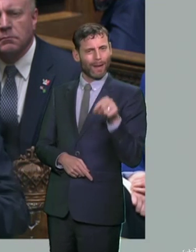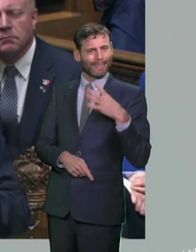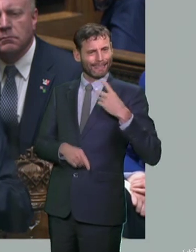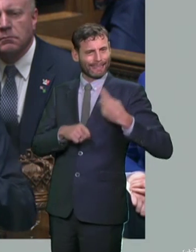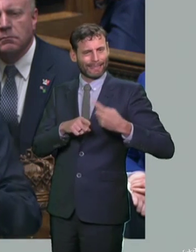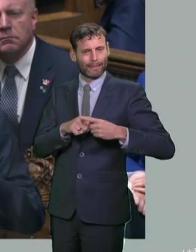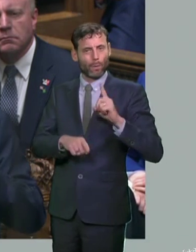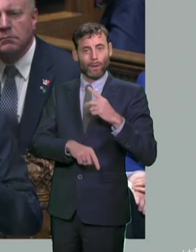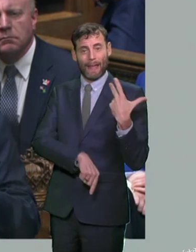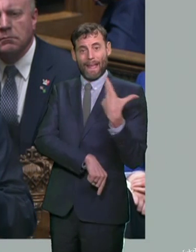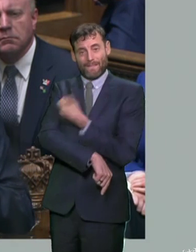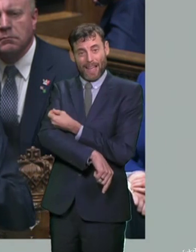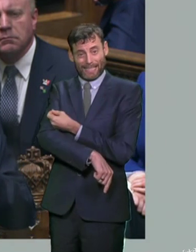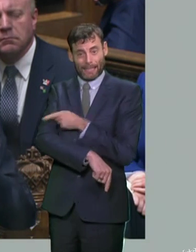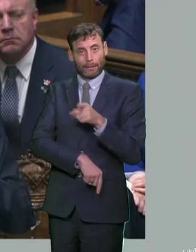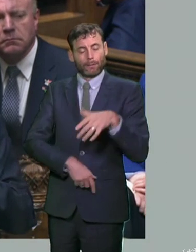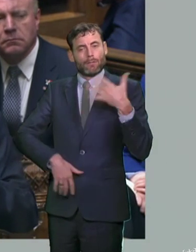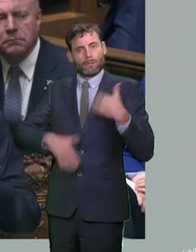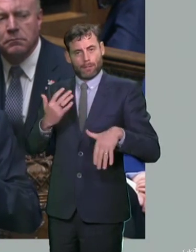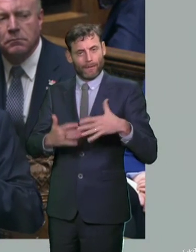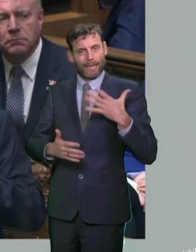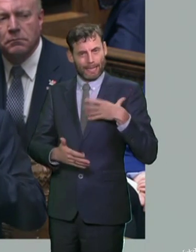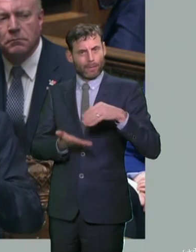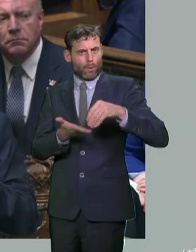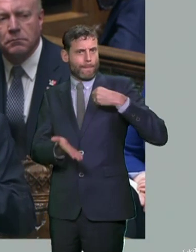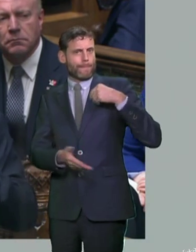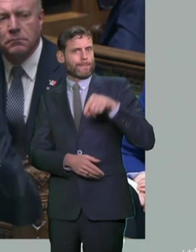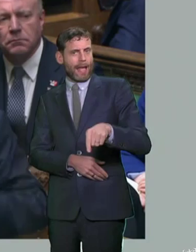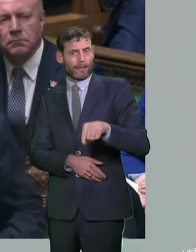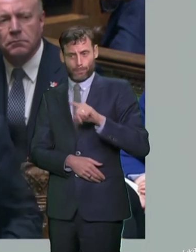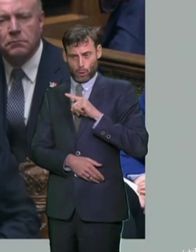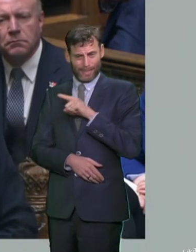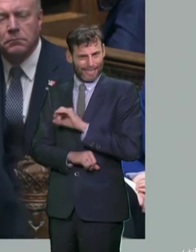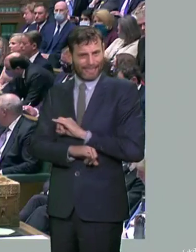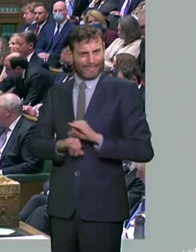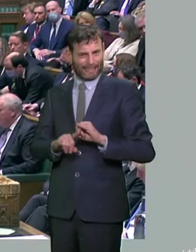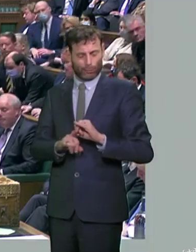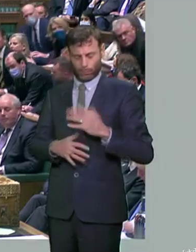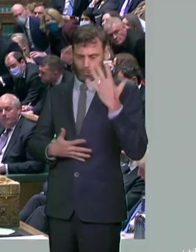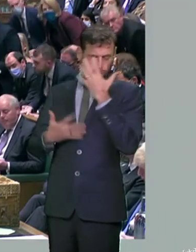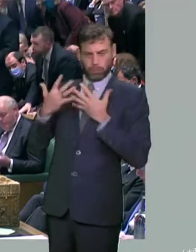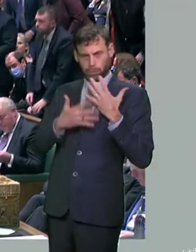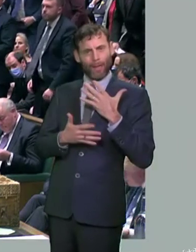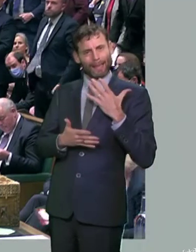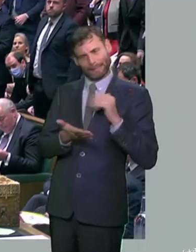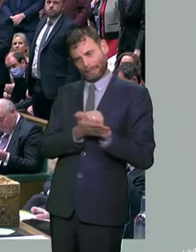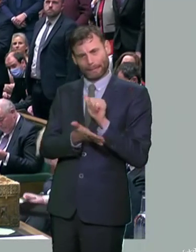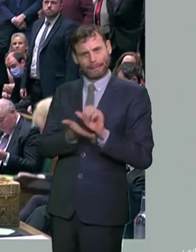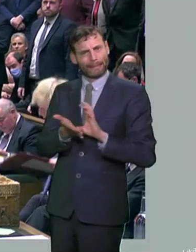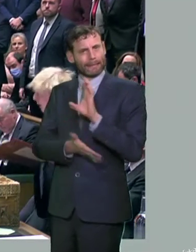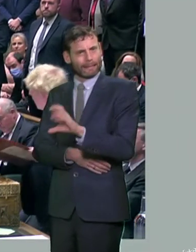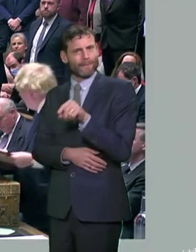Can we now get on with making those payments to people who have suffered these serious reactions, to give them the financial support that they need?